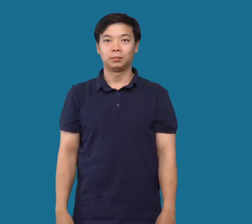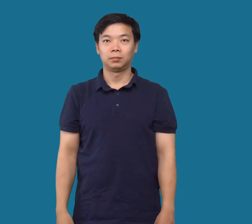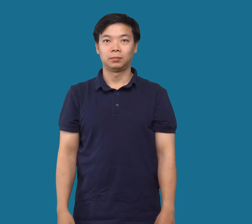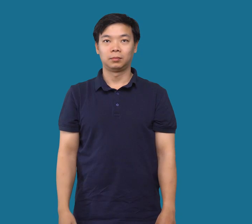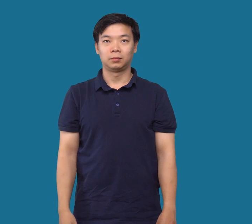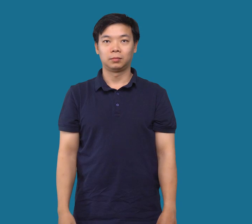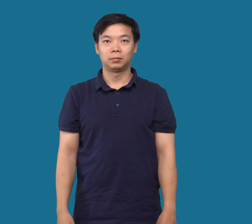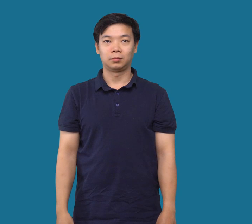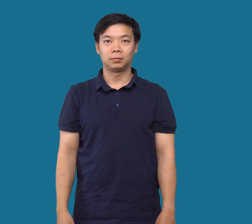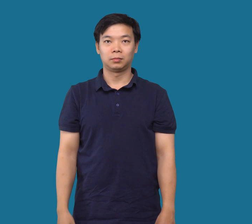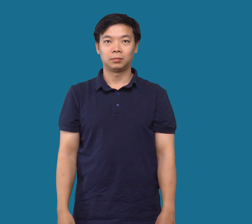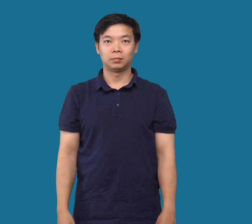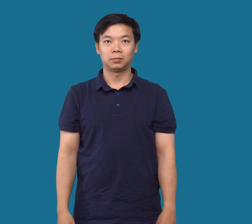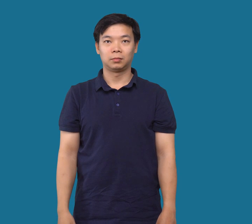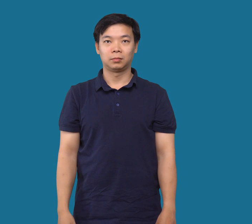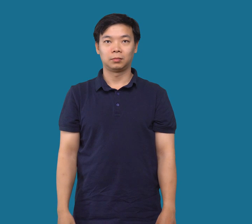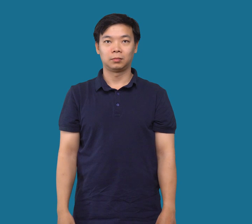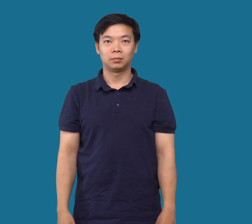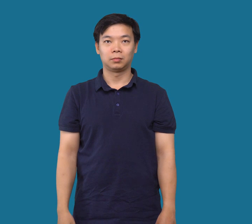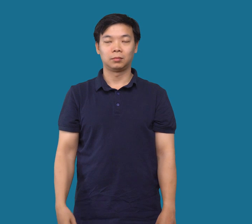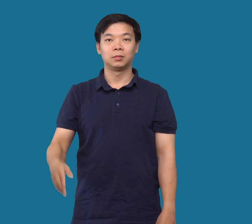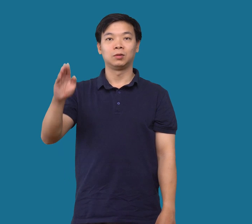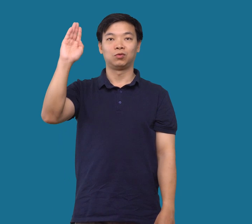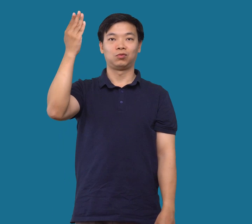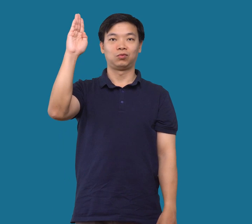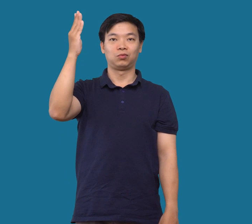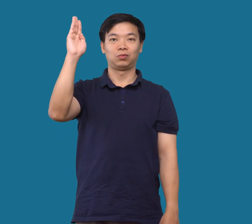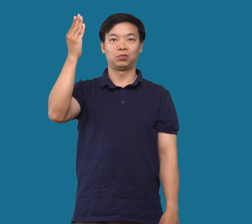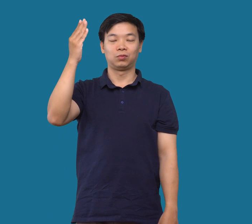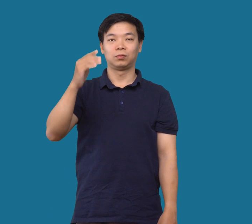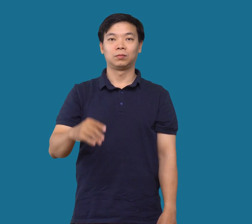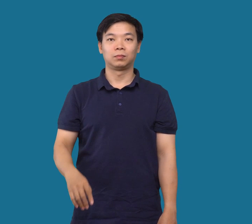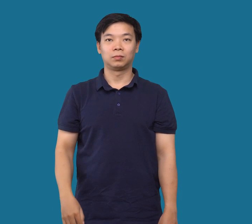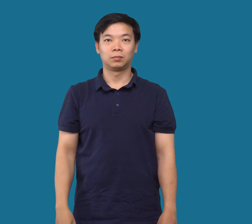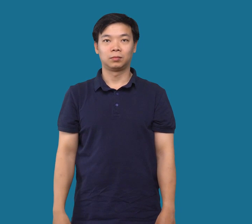chữa bài